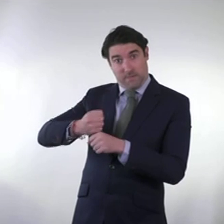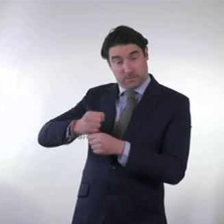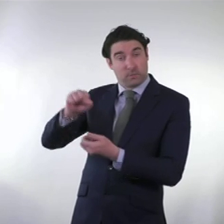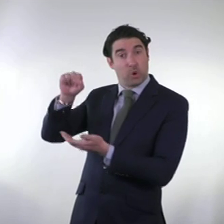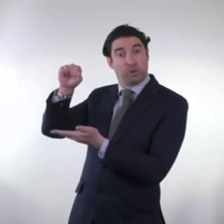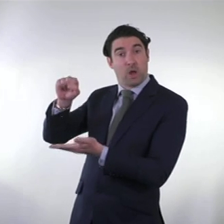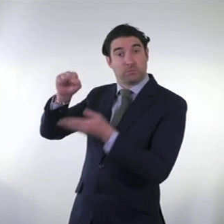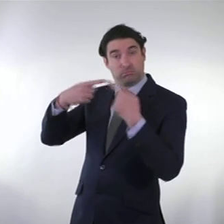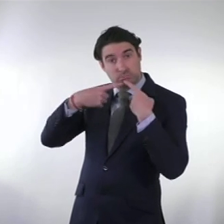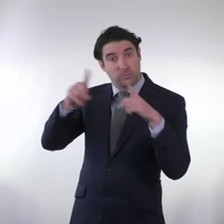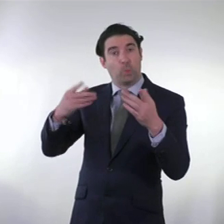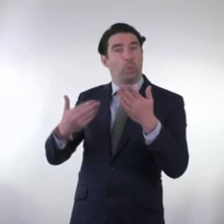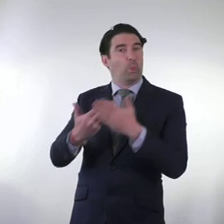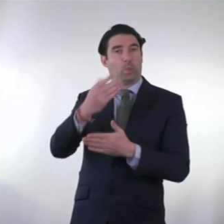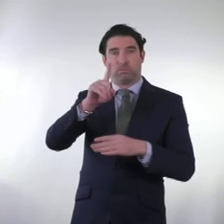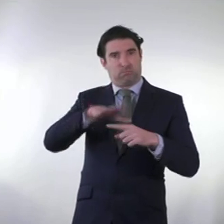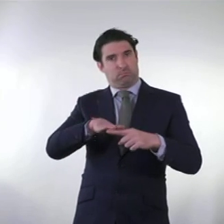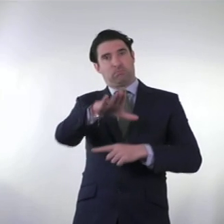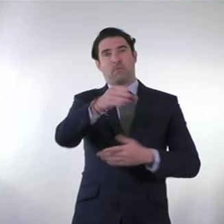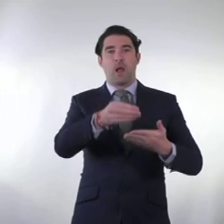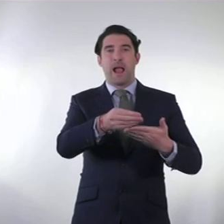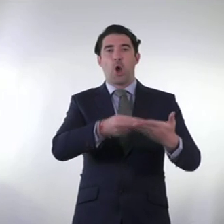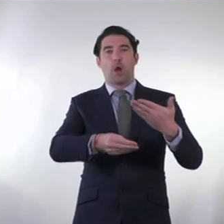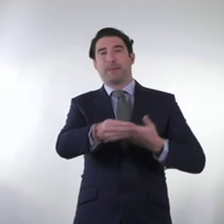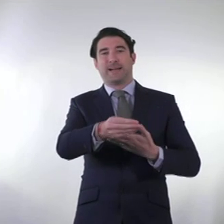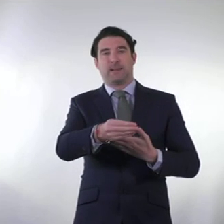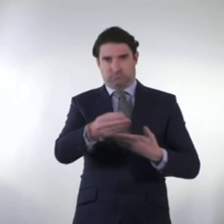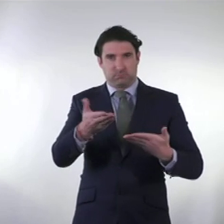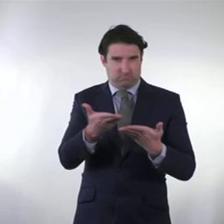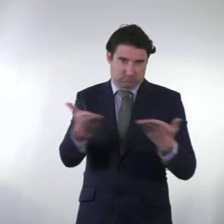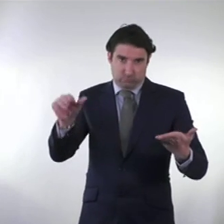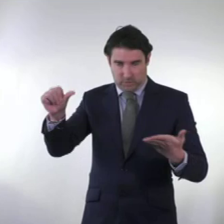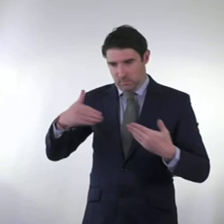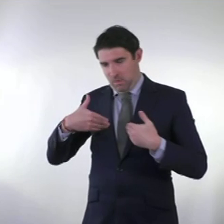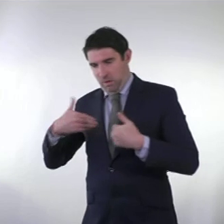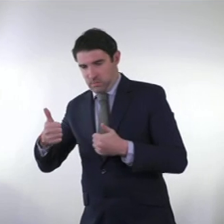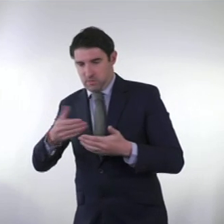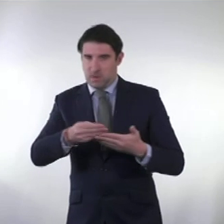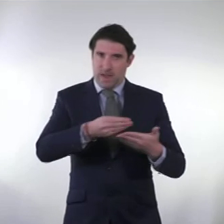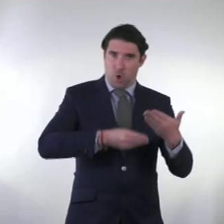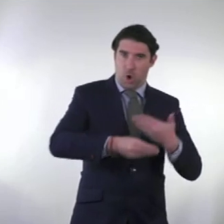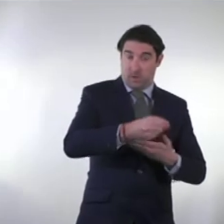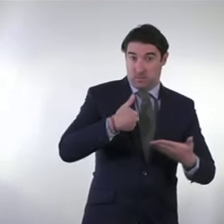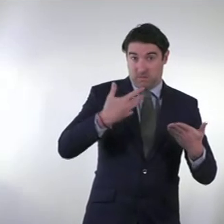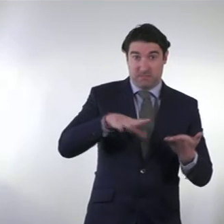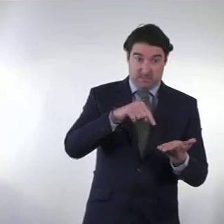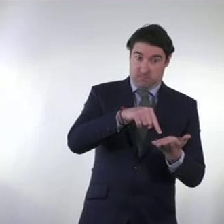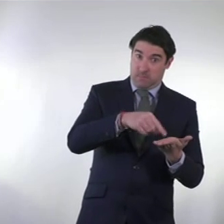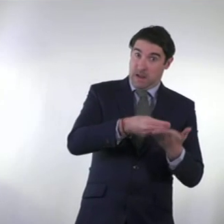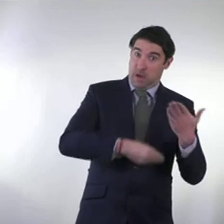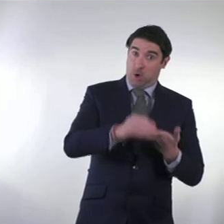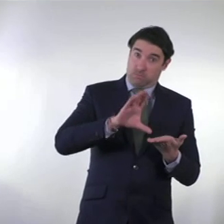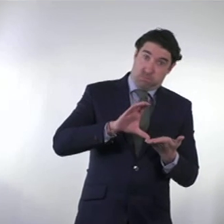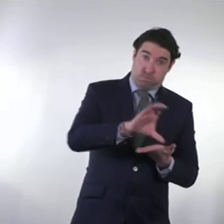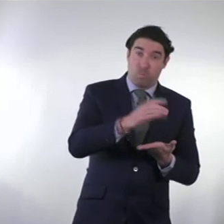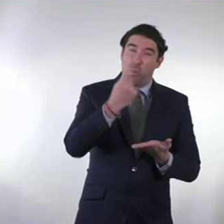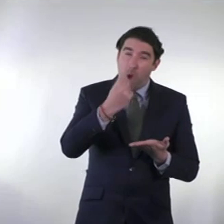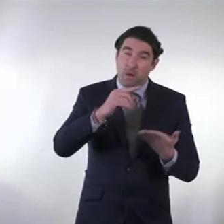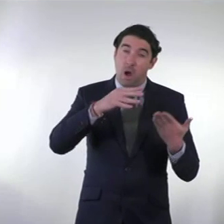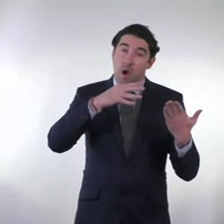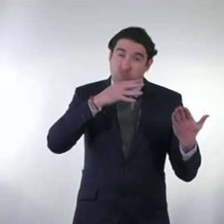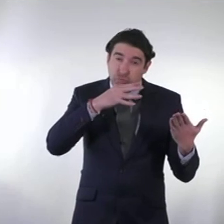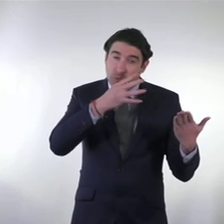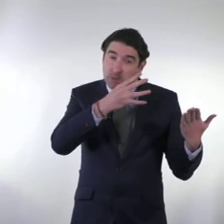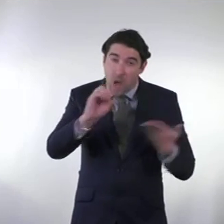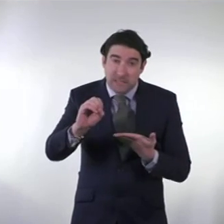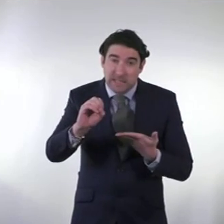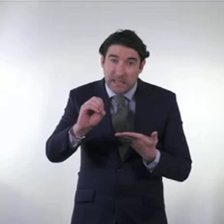I think most people, looking at the £190 billion that we have invested in supporting our people across this country, will recognise that.